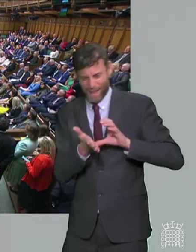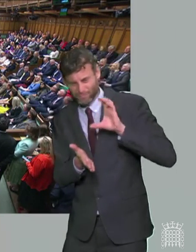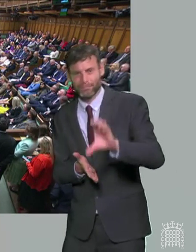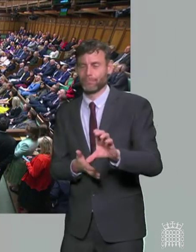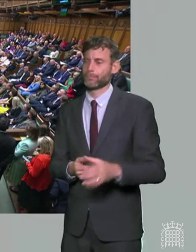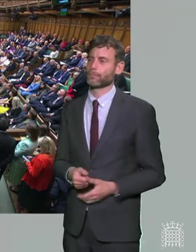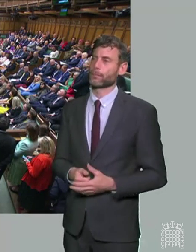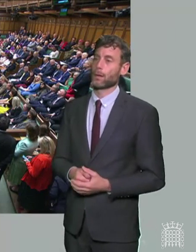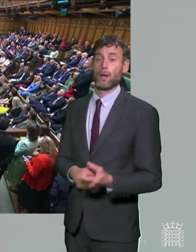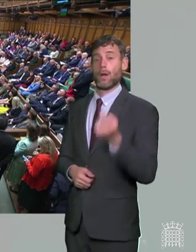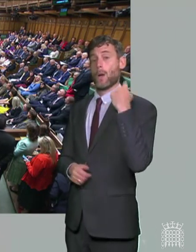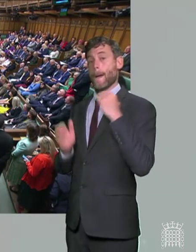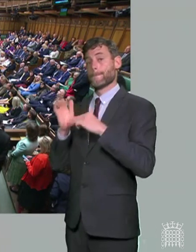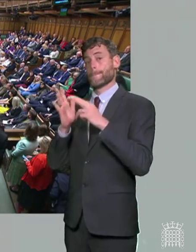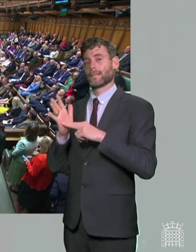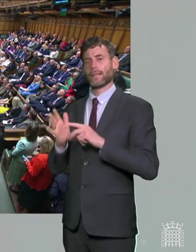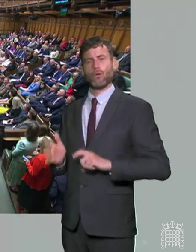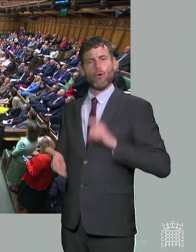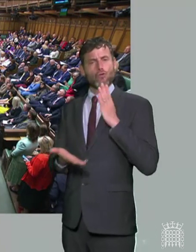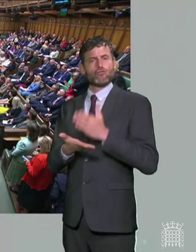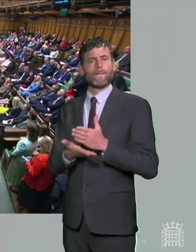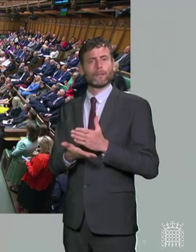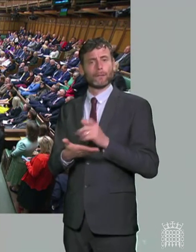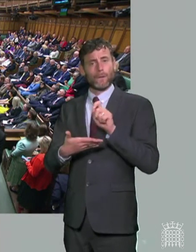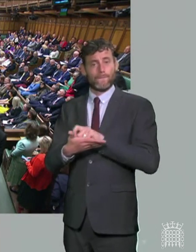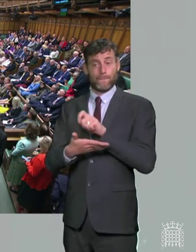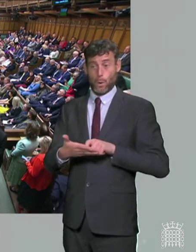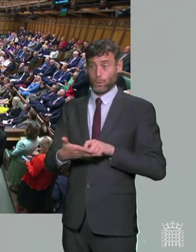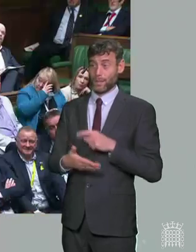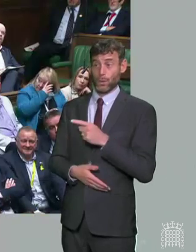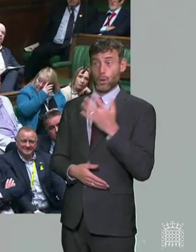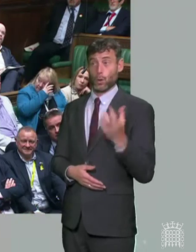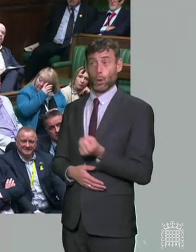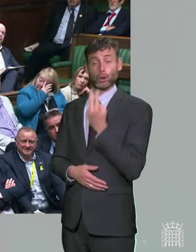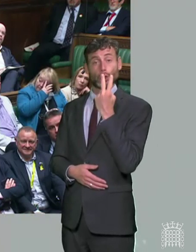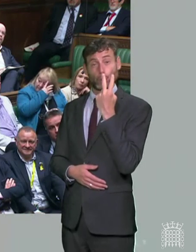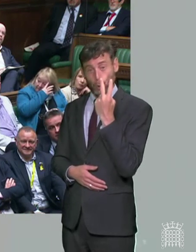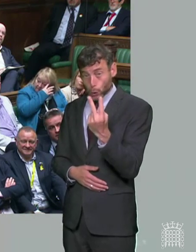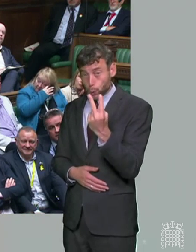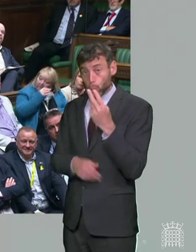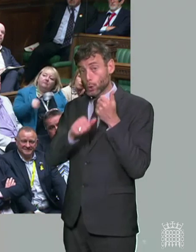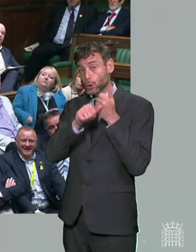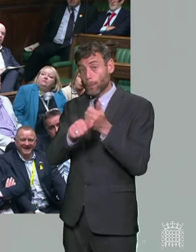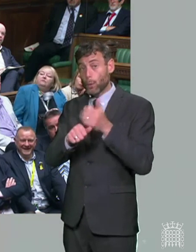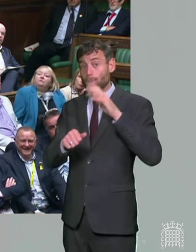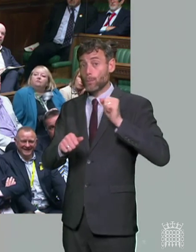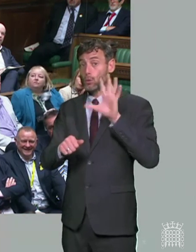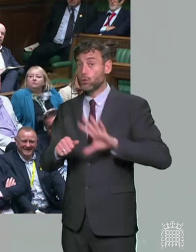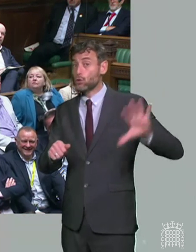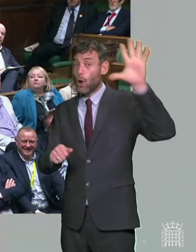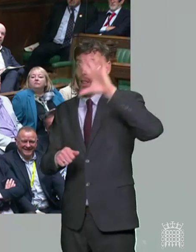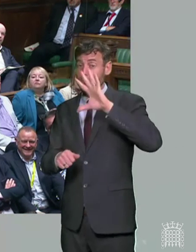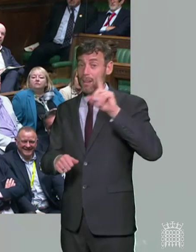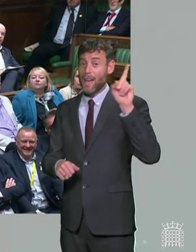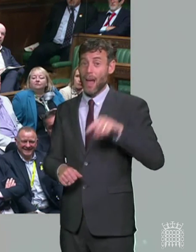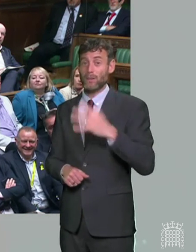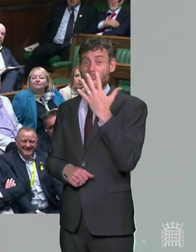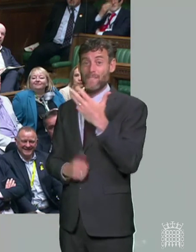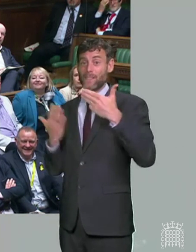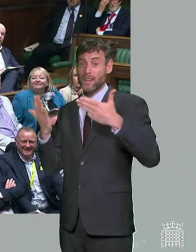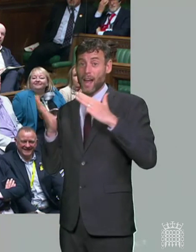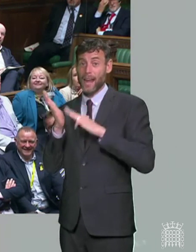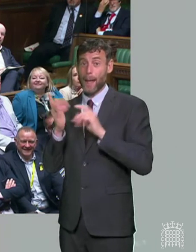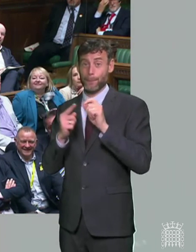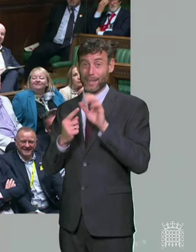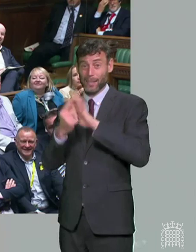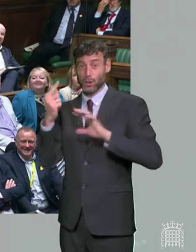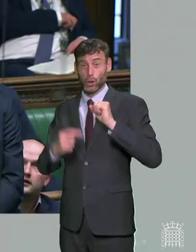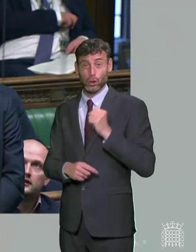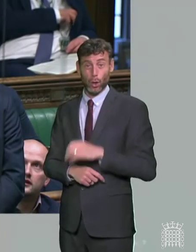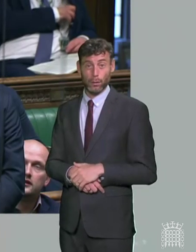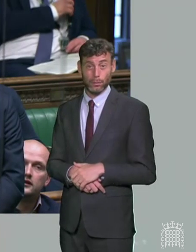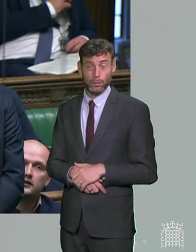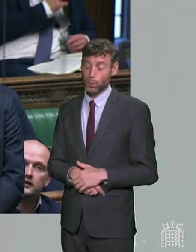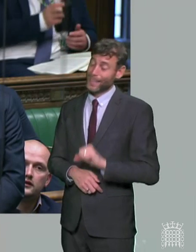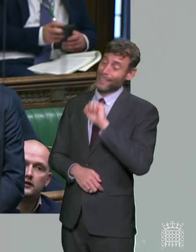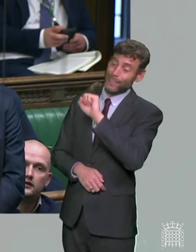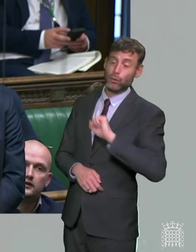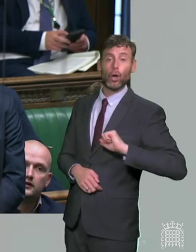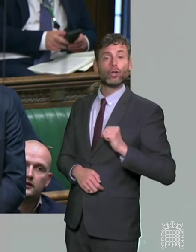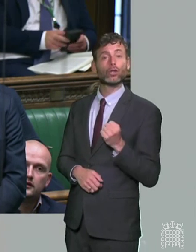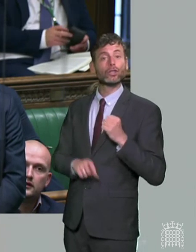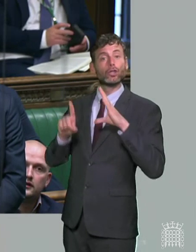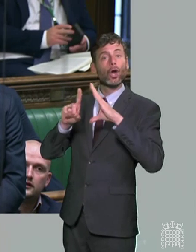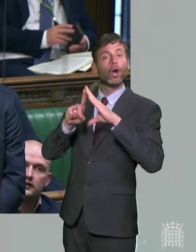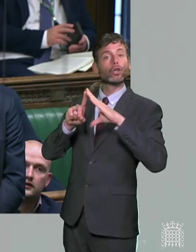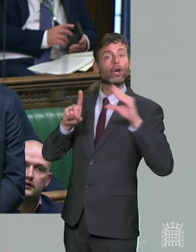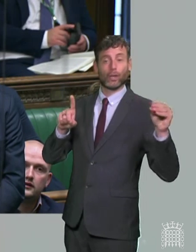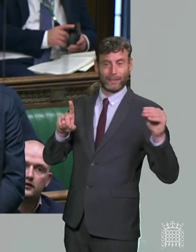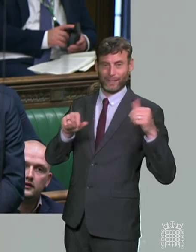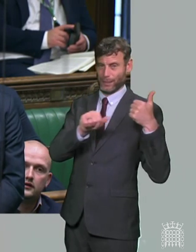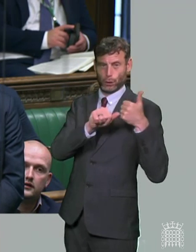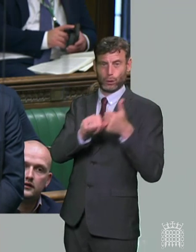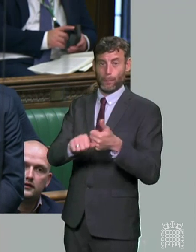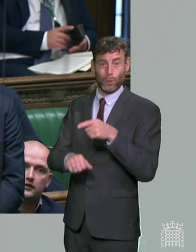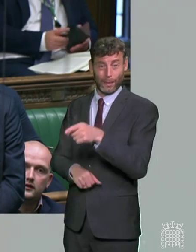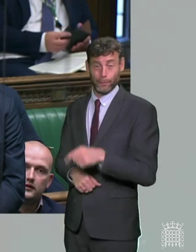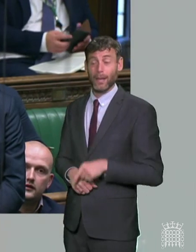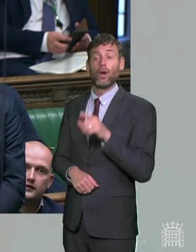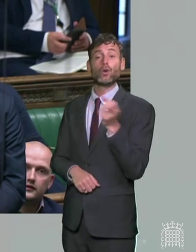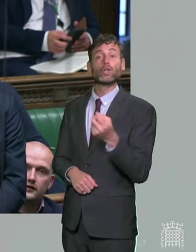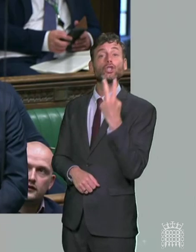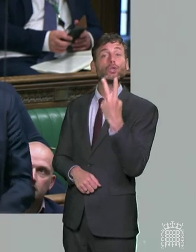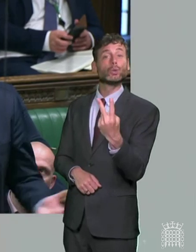In Monday’s confidence vote the Prime Minister secured the support of just two of Scotland’s 59 MPs, which means that, from the massed ranks of his Scottish Conservative colleagues, he secured as much support as there are pandas in Edinburgh zoo.